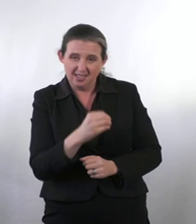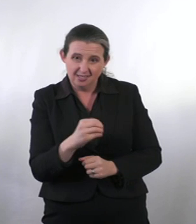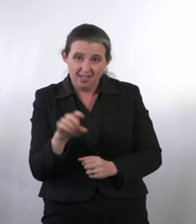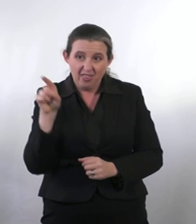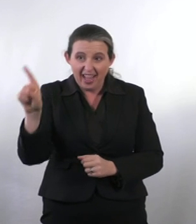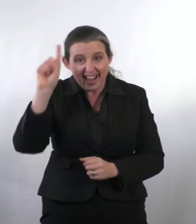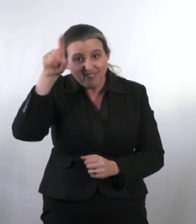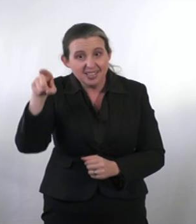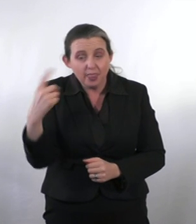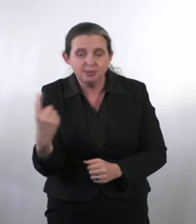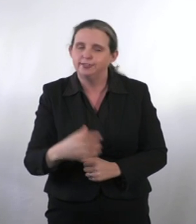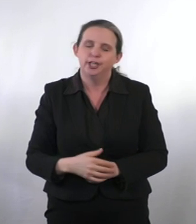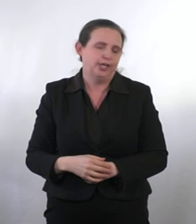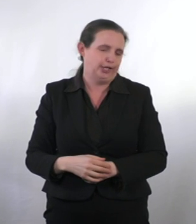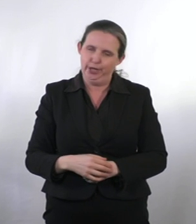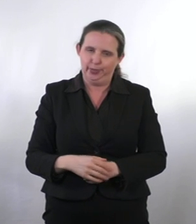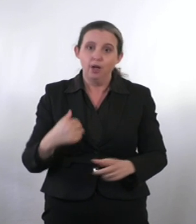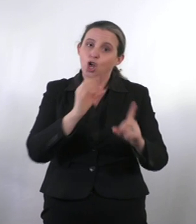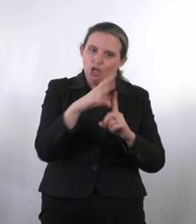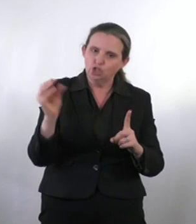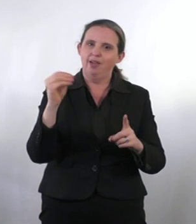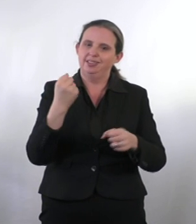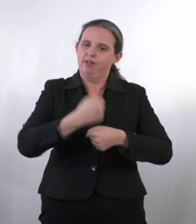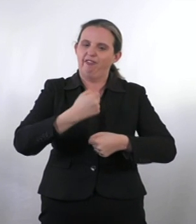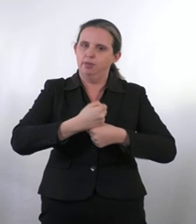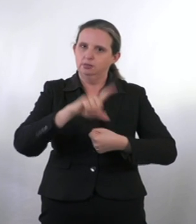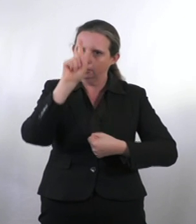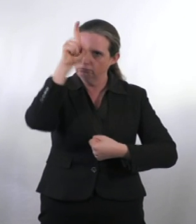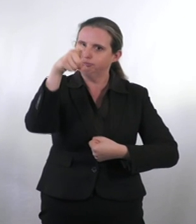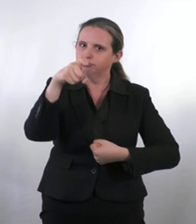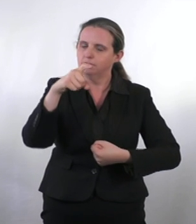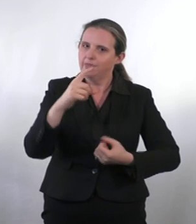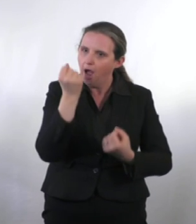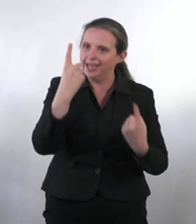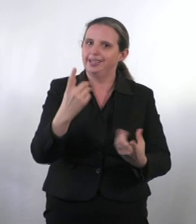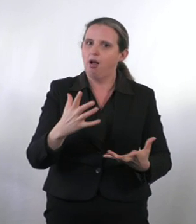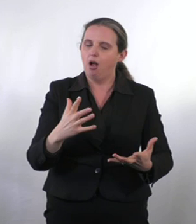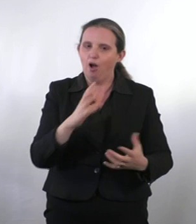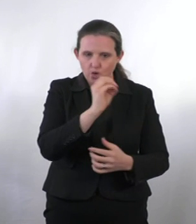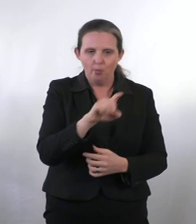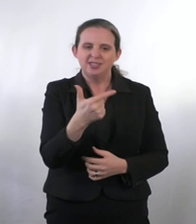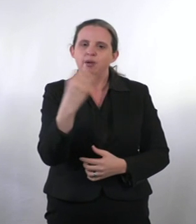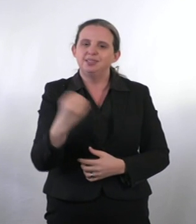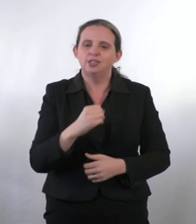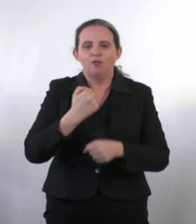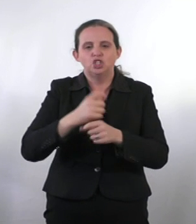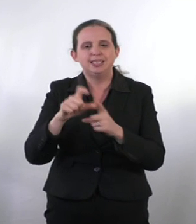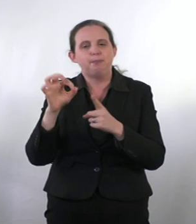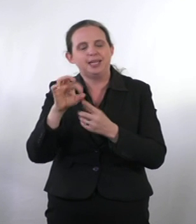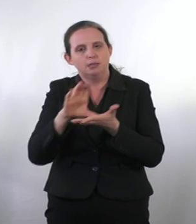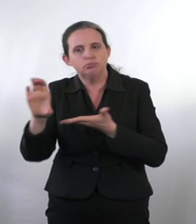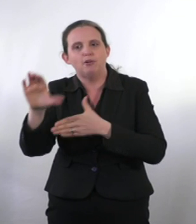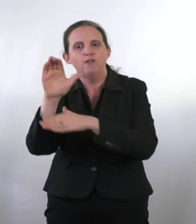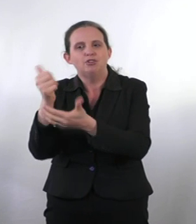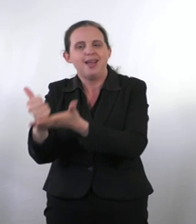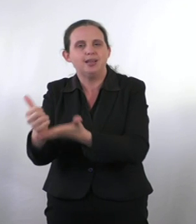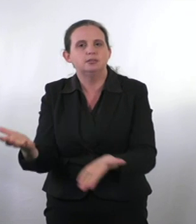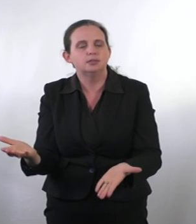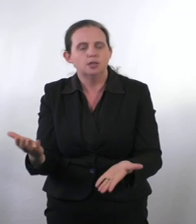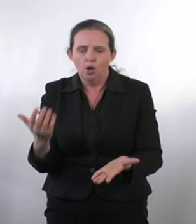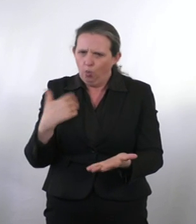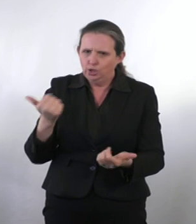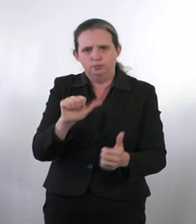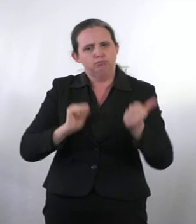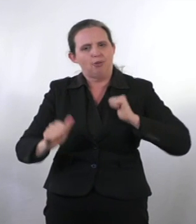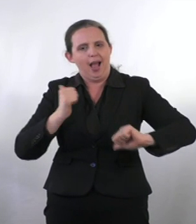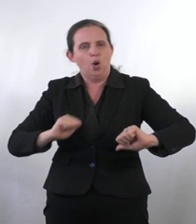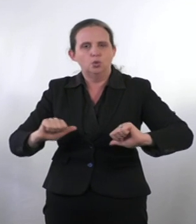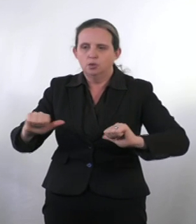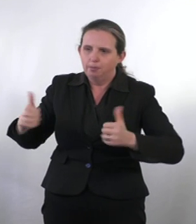It was a Conservative Government who instituted it, and this country can be incredibly proud of what we have delivered for the poorest and neediest people in the world.